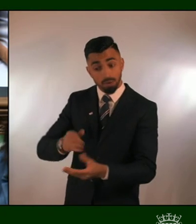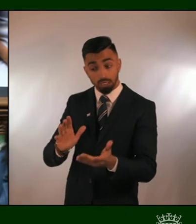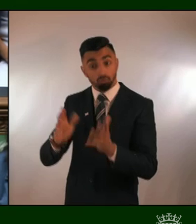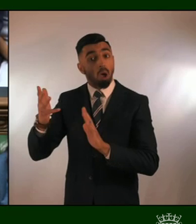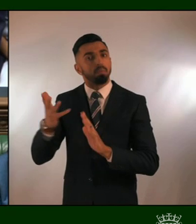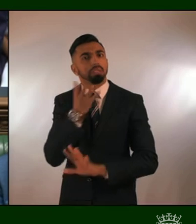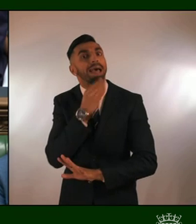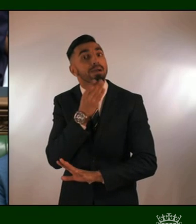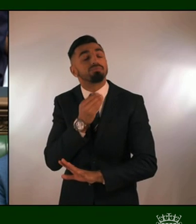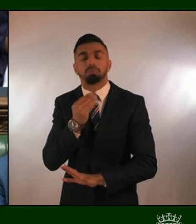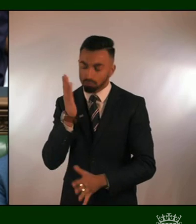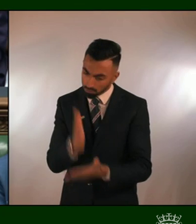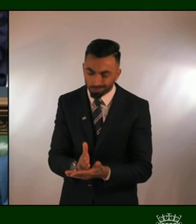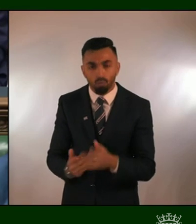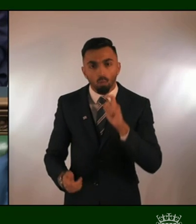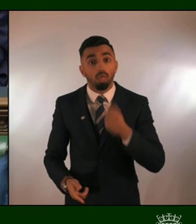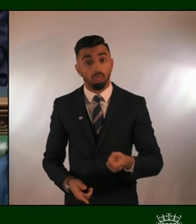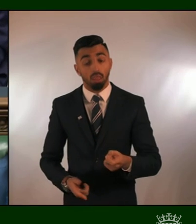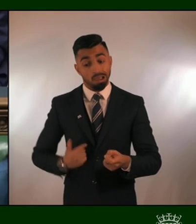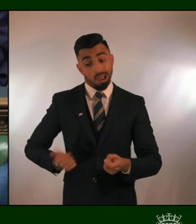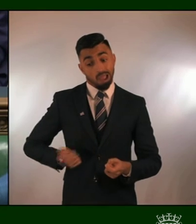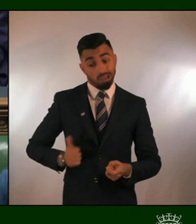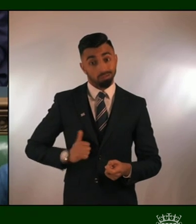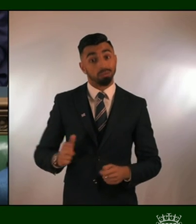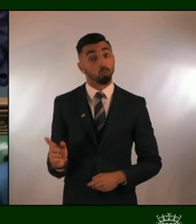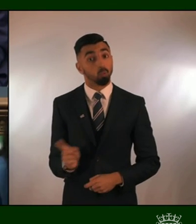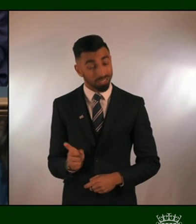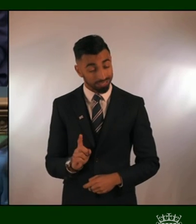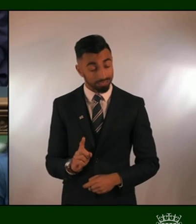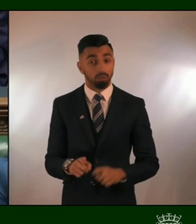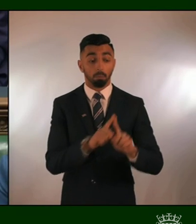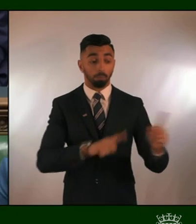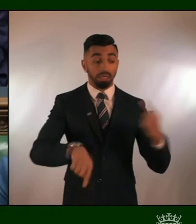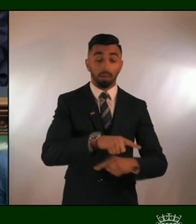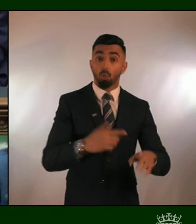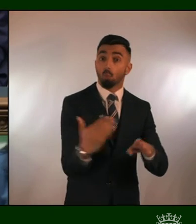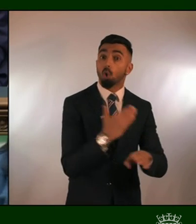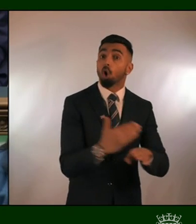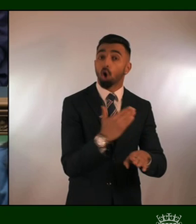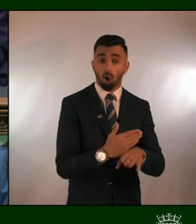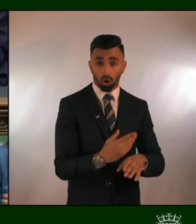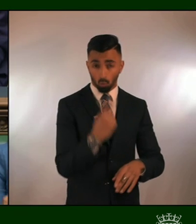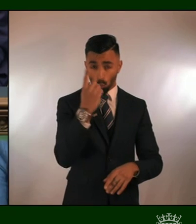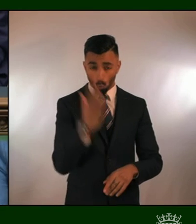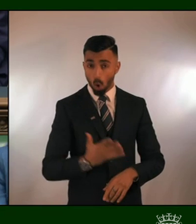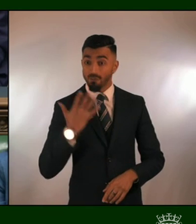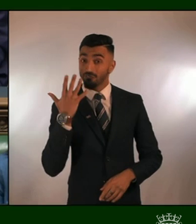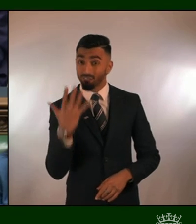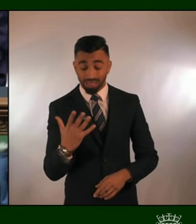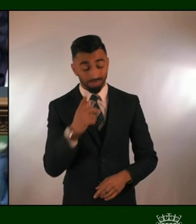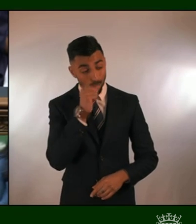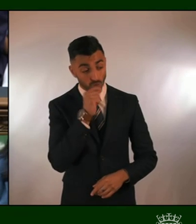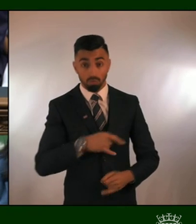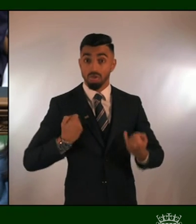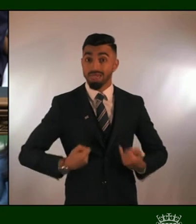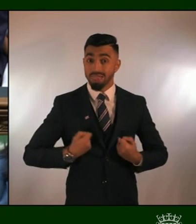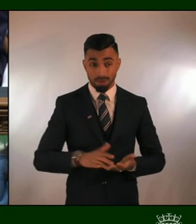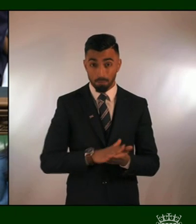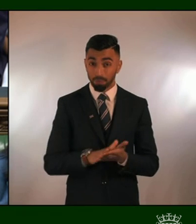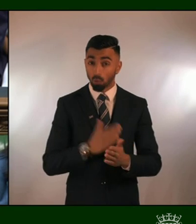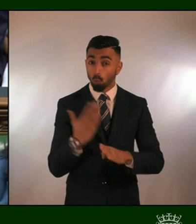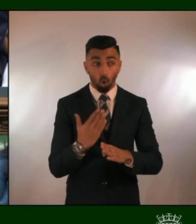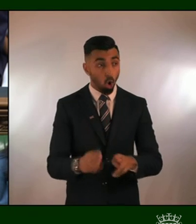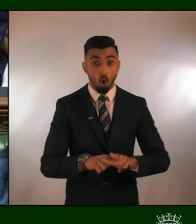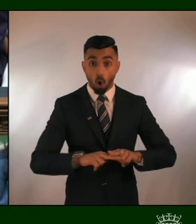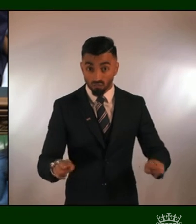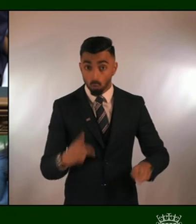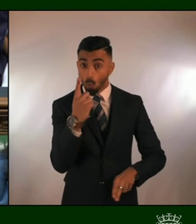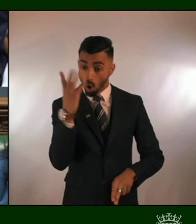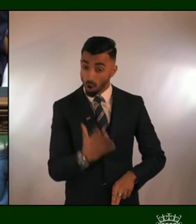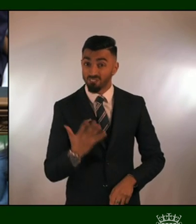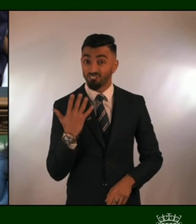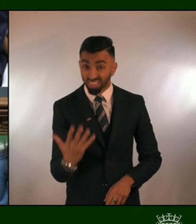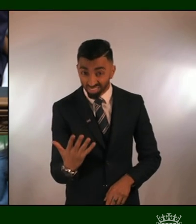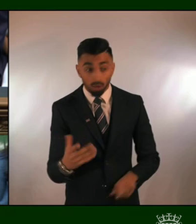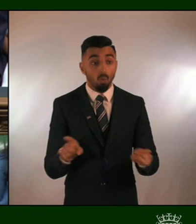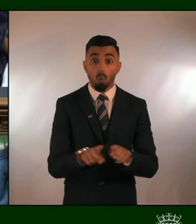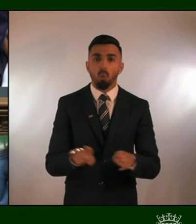On the supply side, up to a fifth of the working-age population could need to be off work at any one time, and business supply chains are being disrupted around the globe.